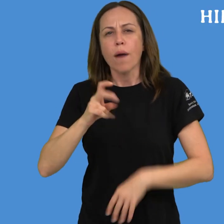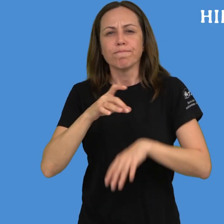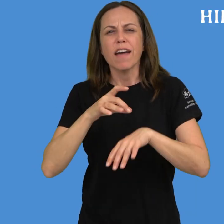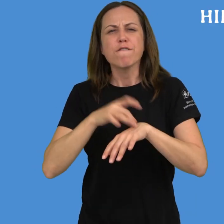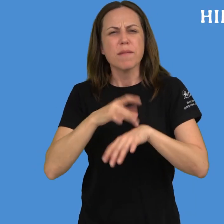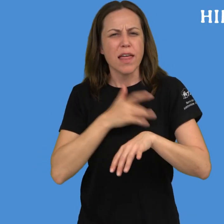enfermo